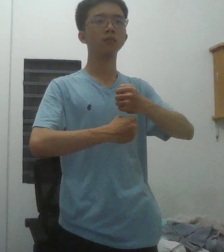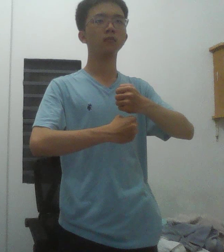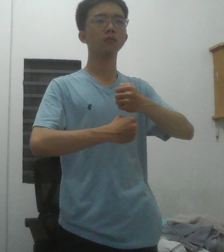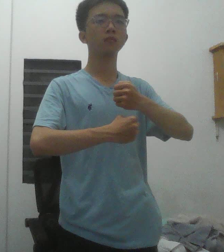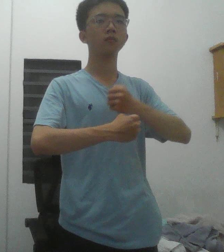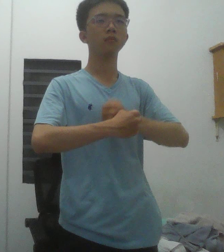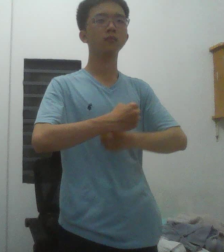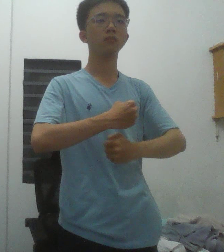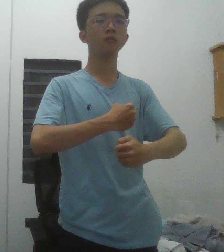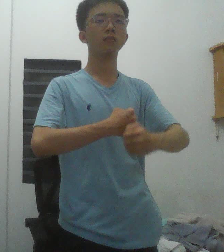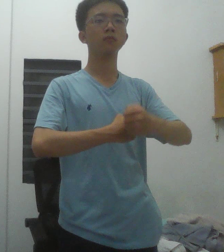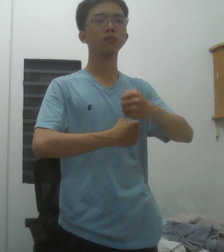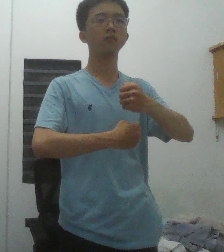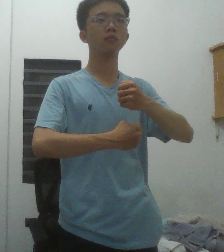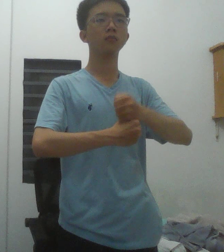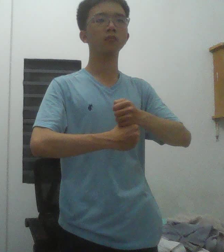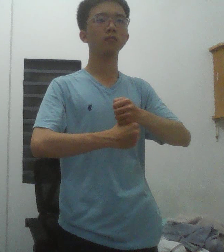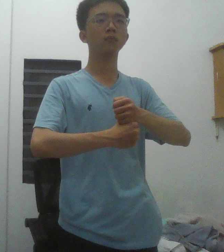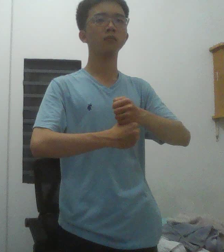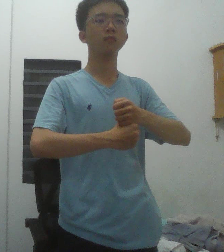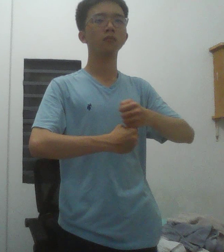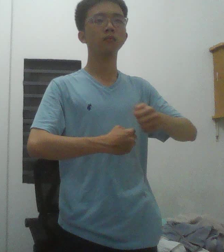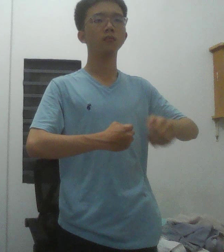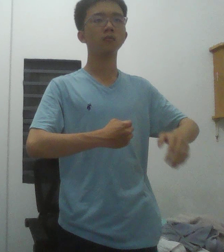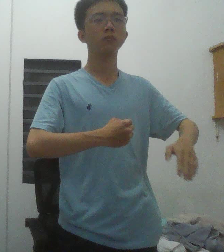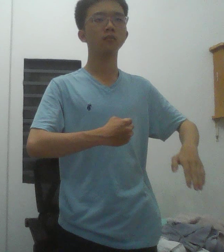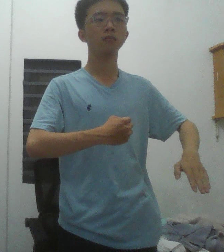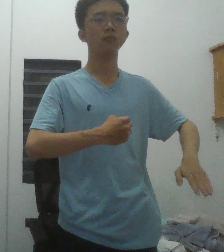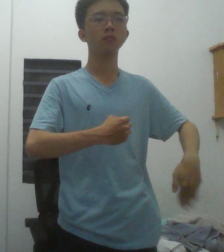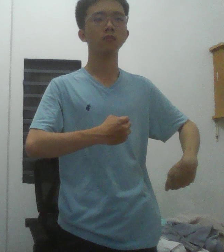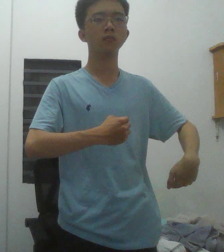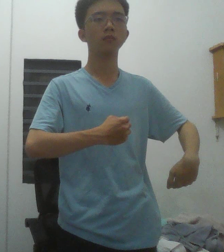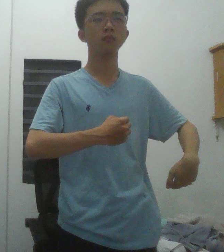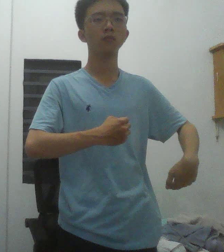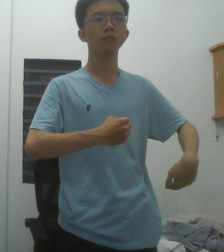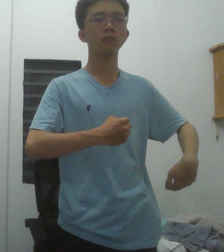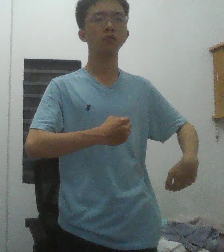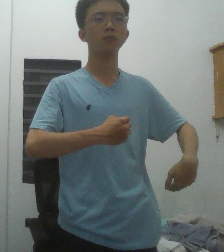nam sau